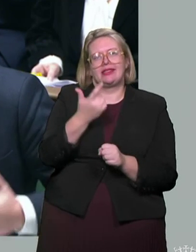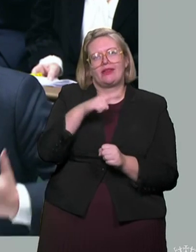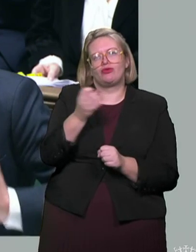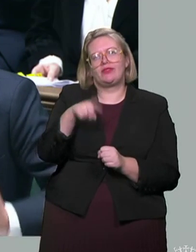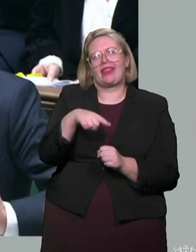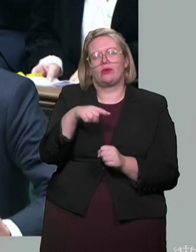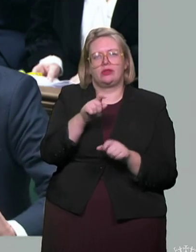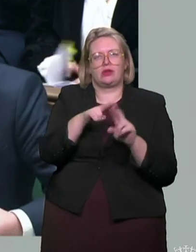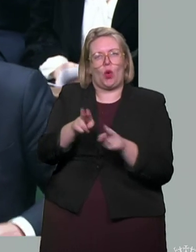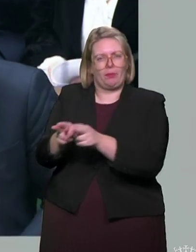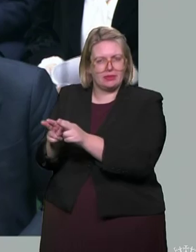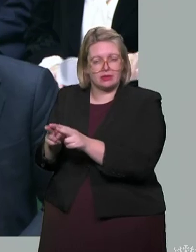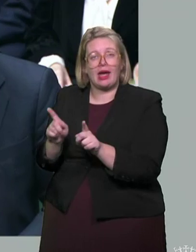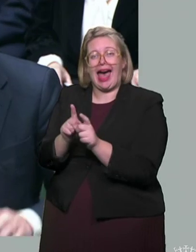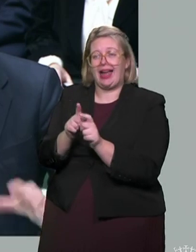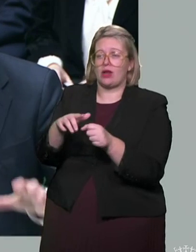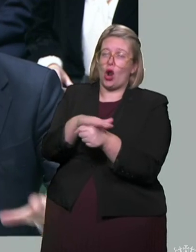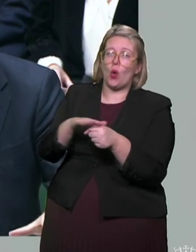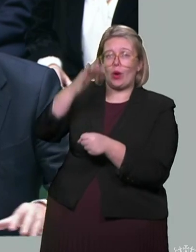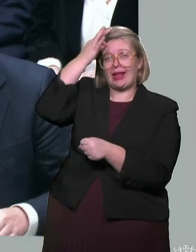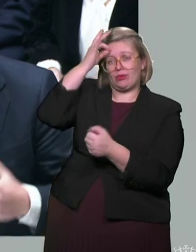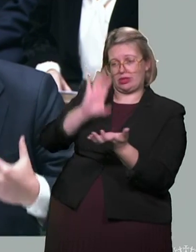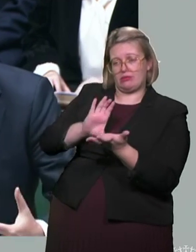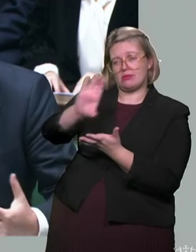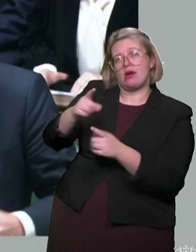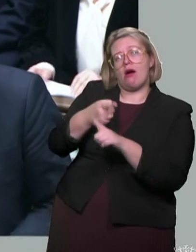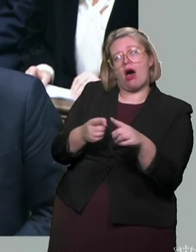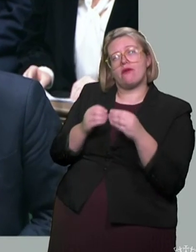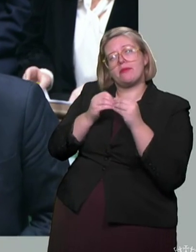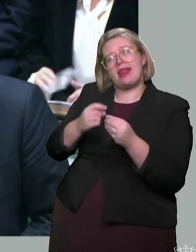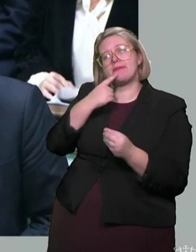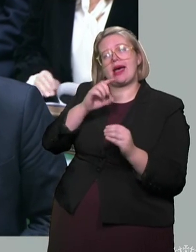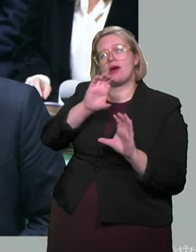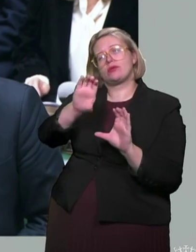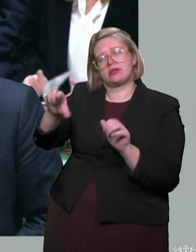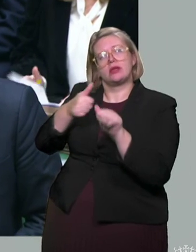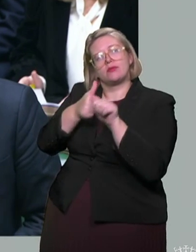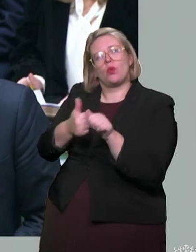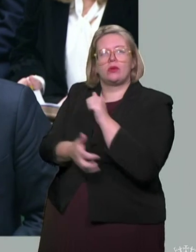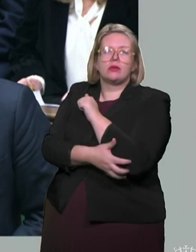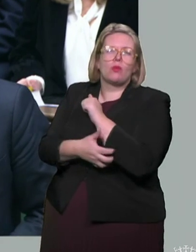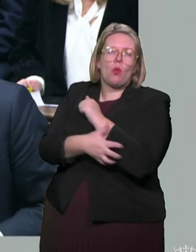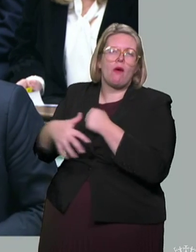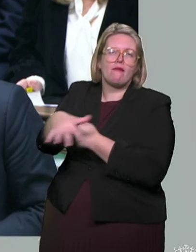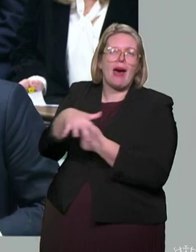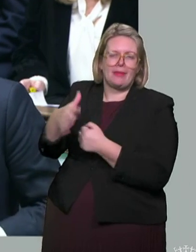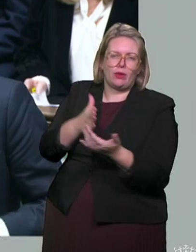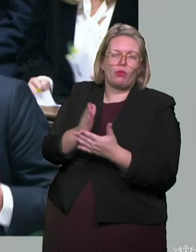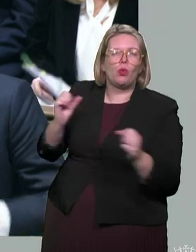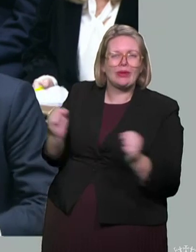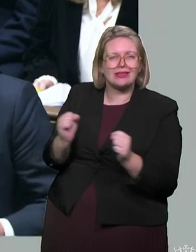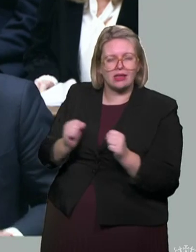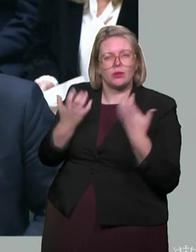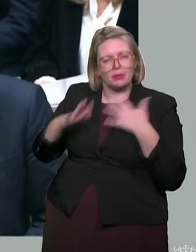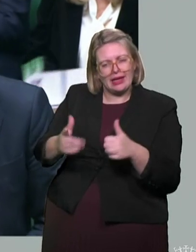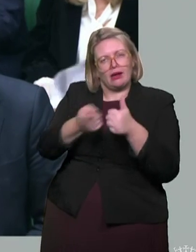We have just given local councils another half a billion pounds to help poorer families over the winter.